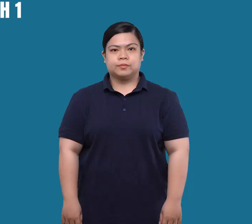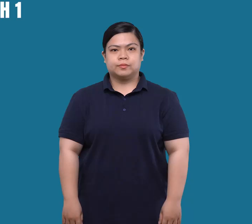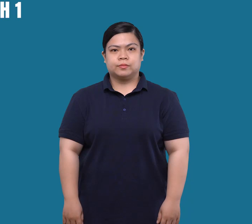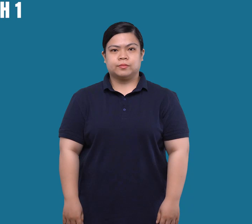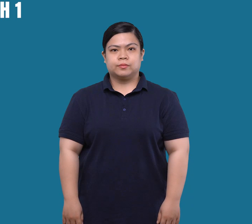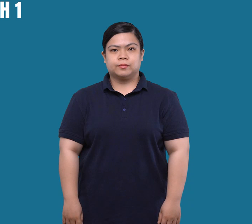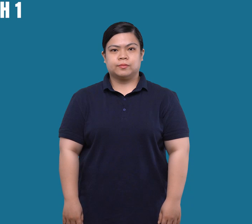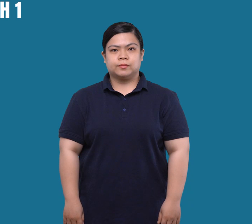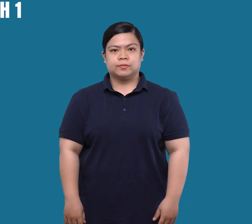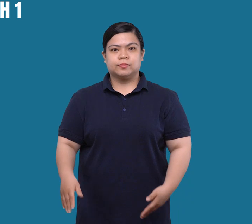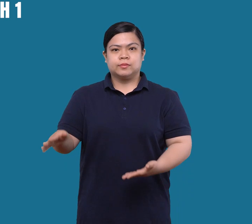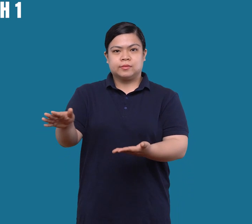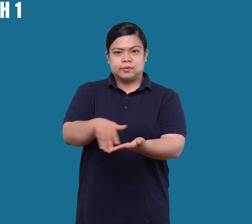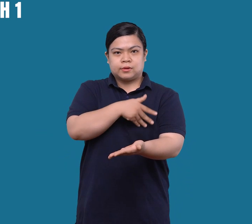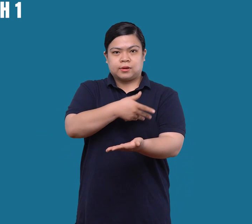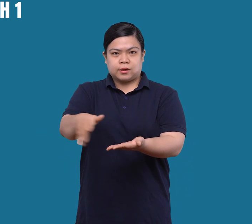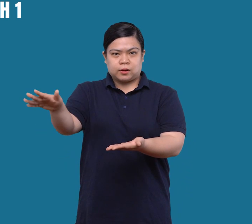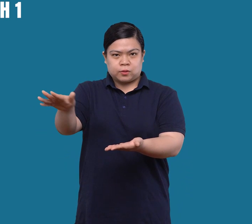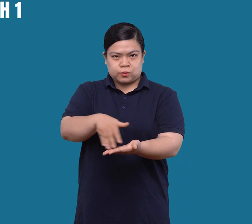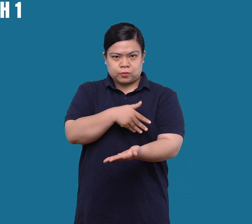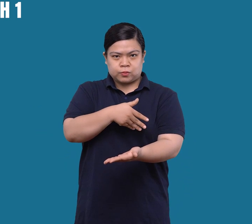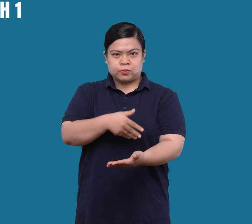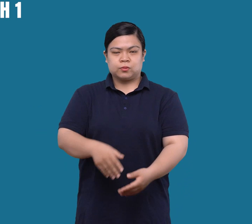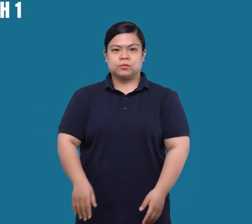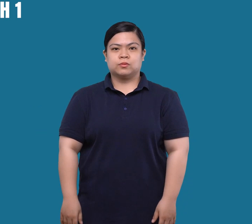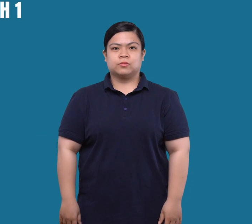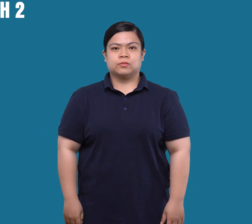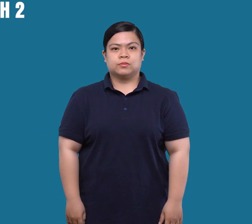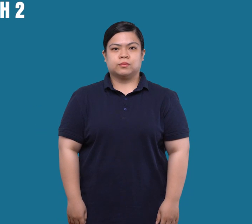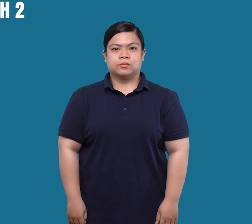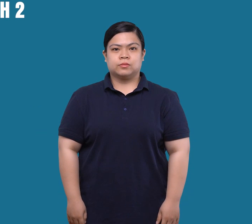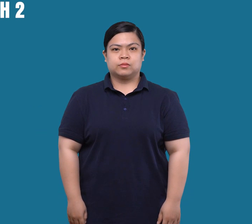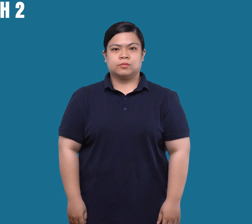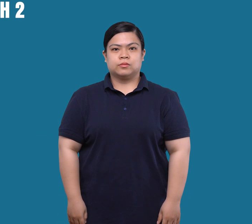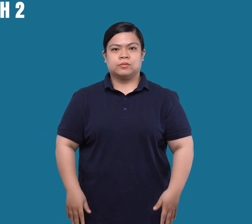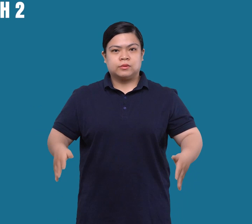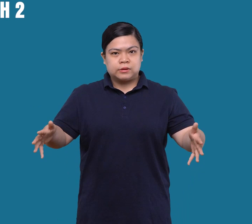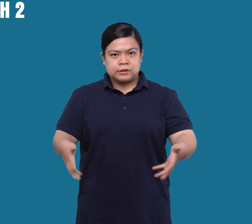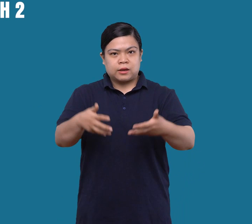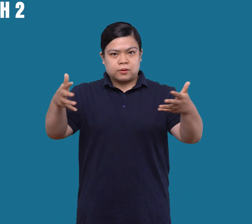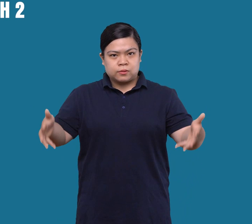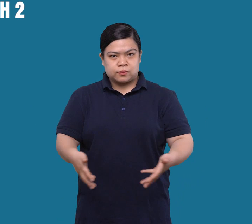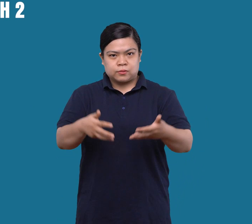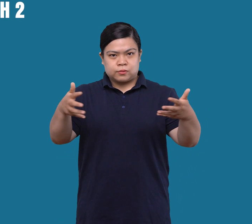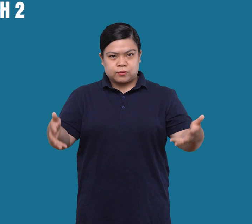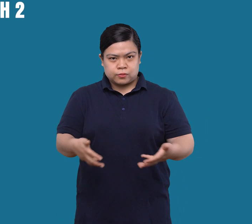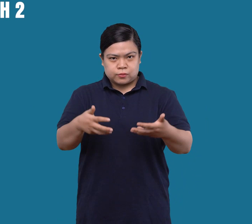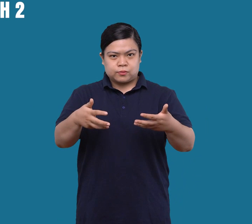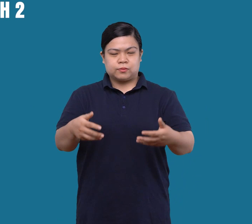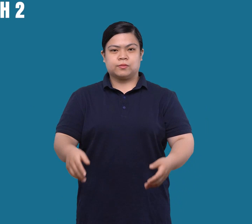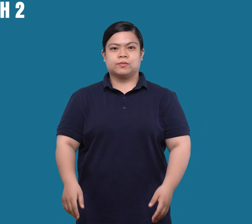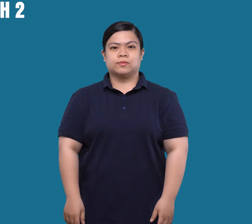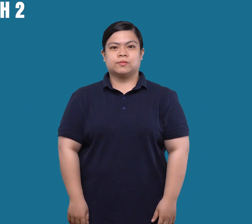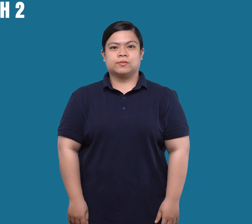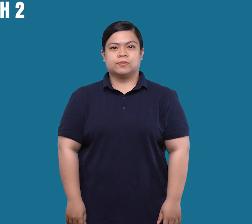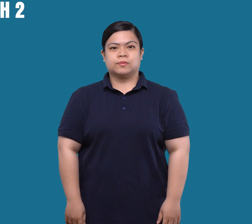xào